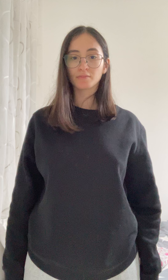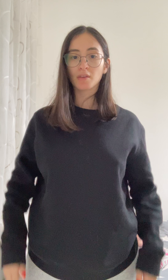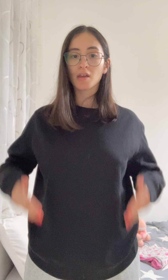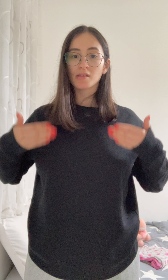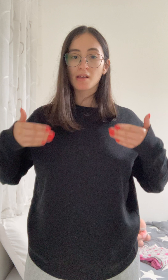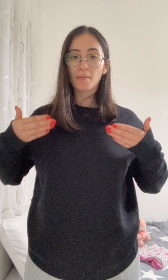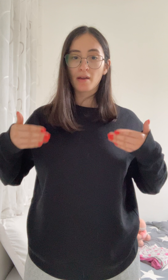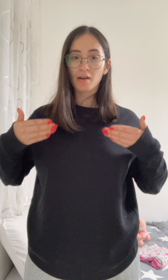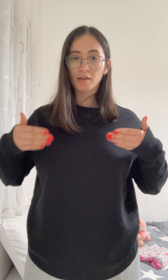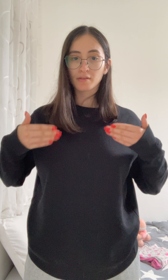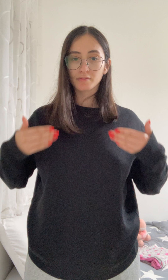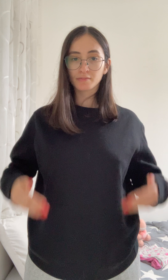שמח